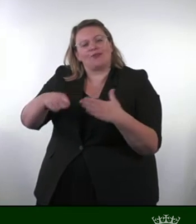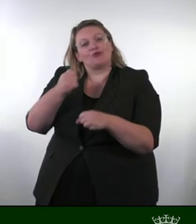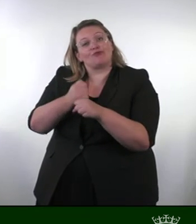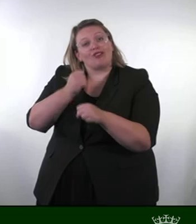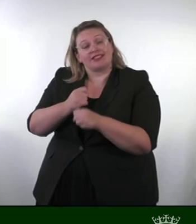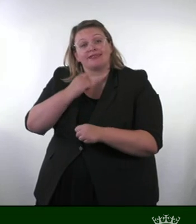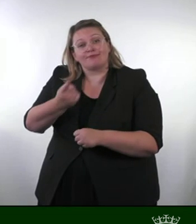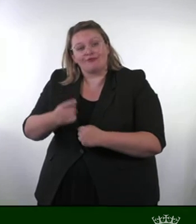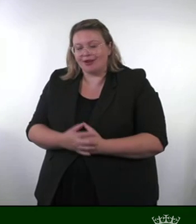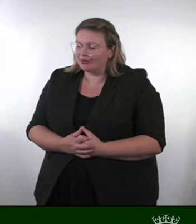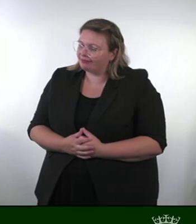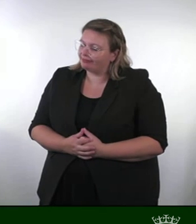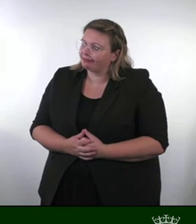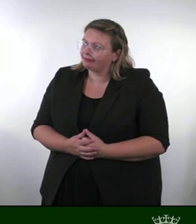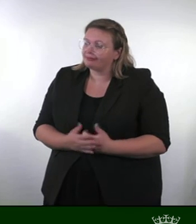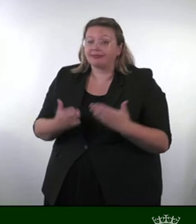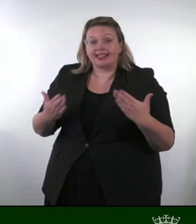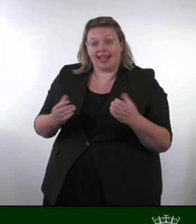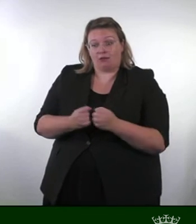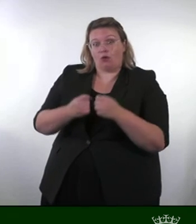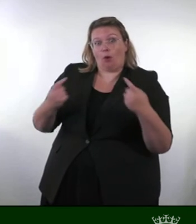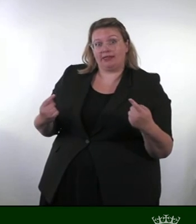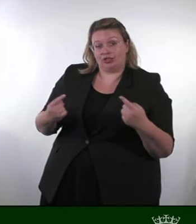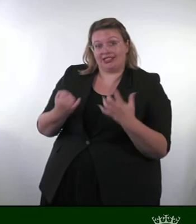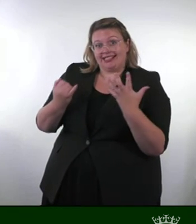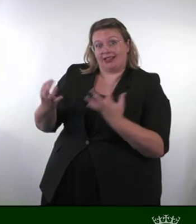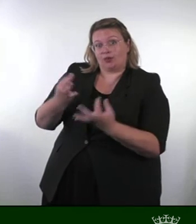We now come to the Leader of the Opposition, with the first of six questions.